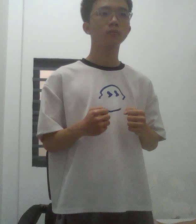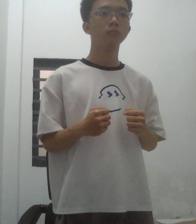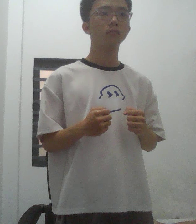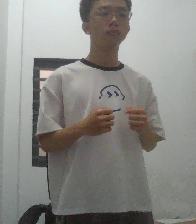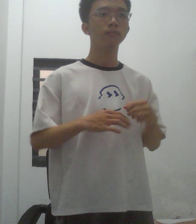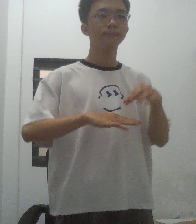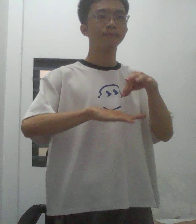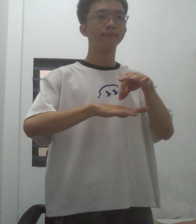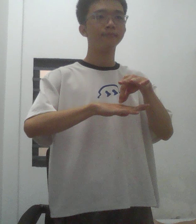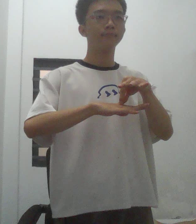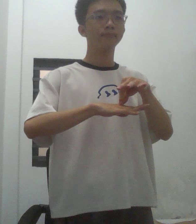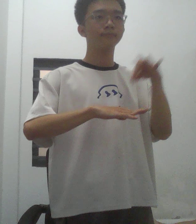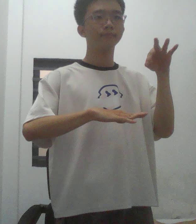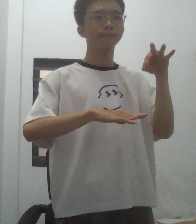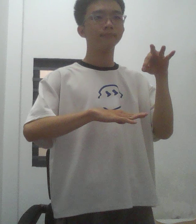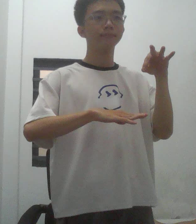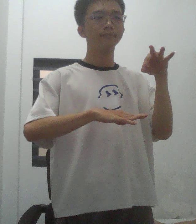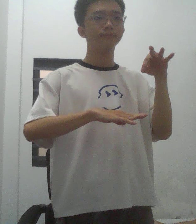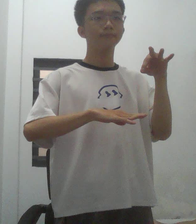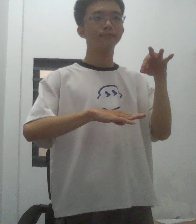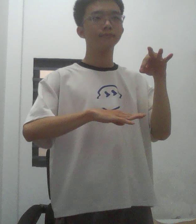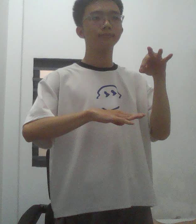tuan